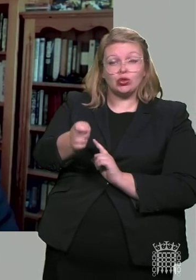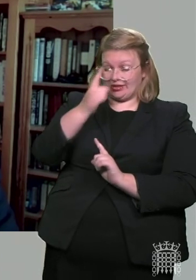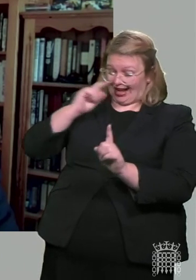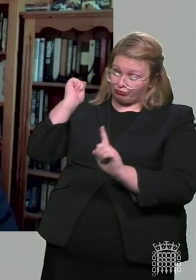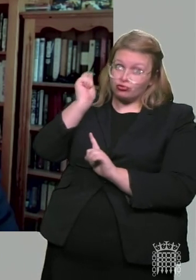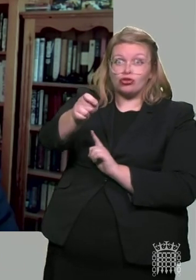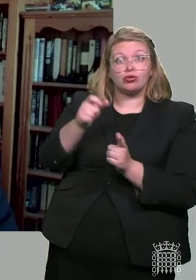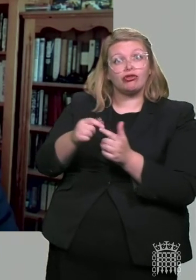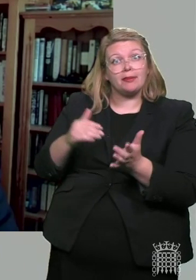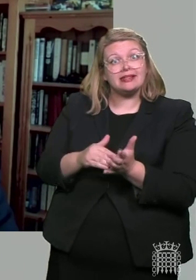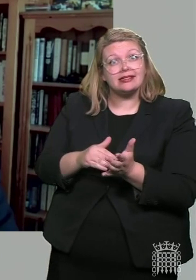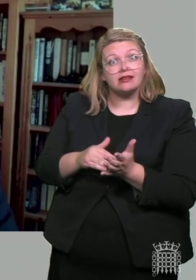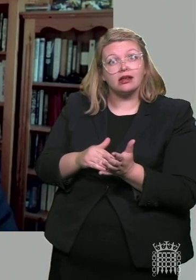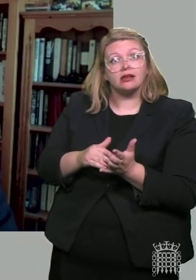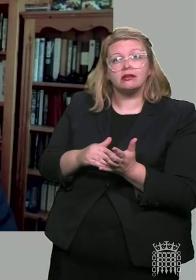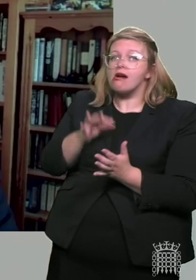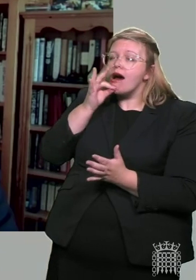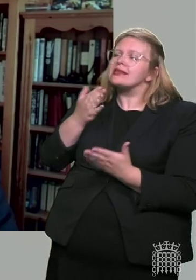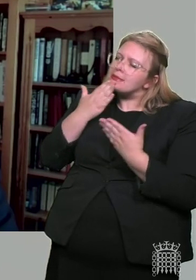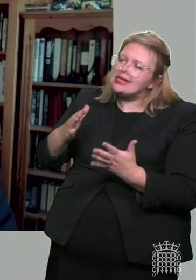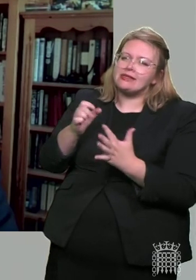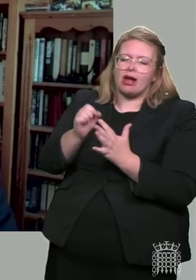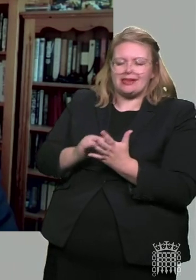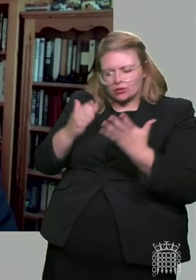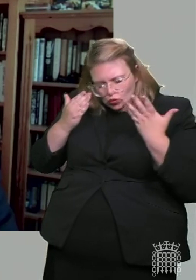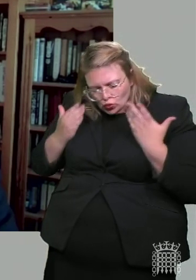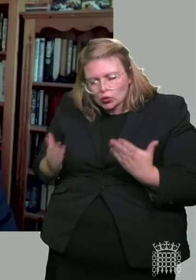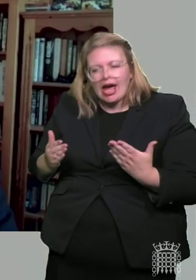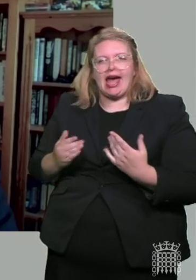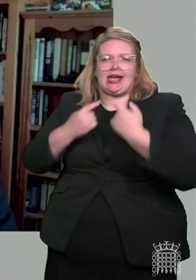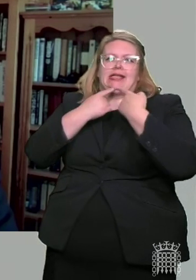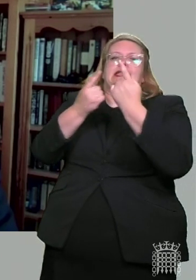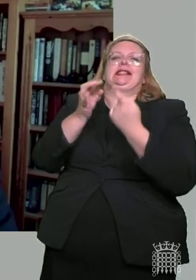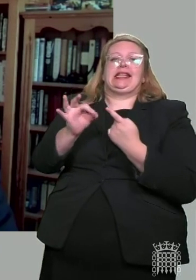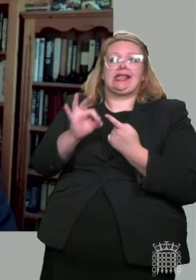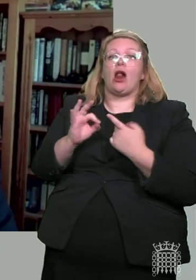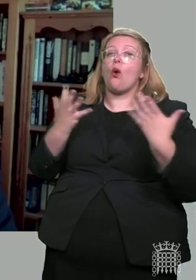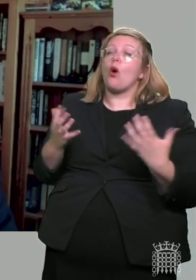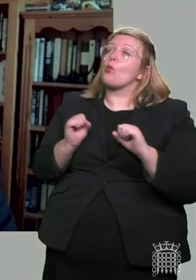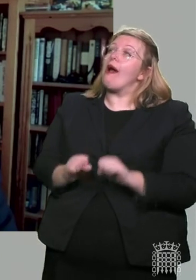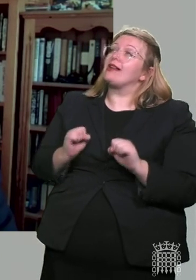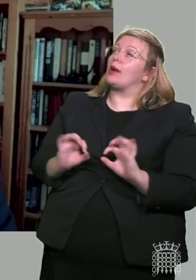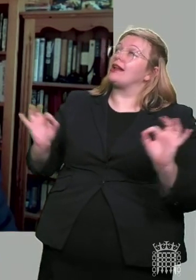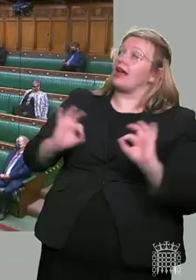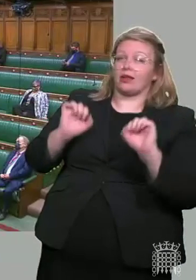Will the Prime Minister publish these details today, or is he going to wait until the police come knocking at his door?